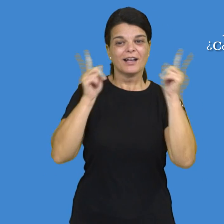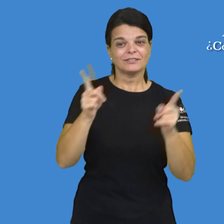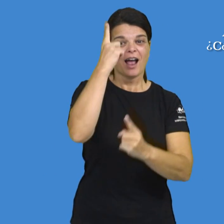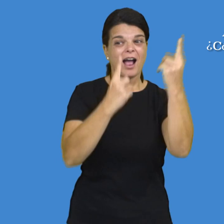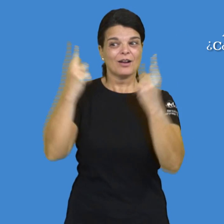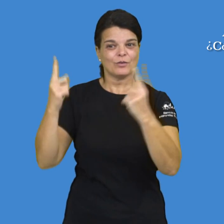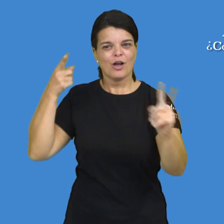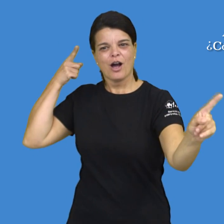alguno